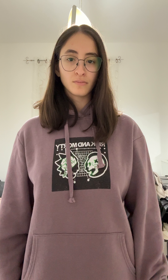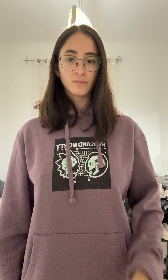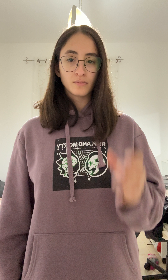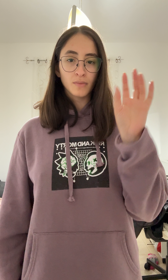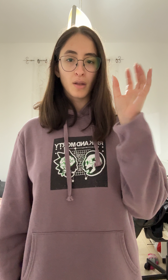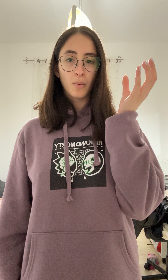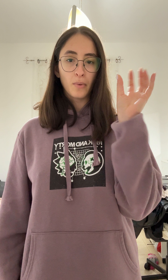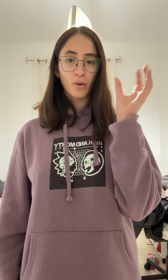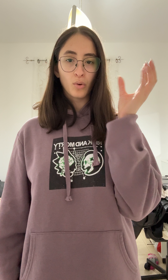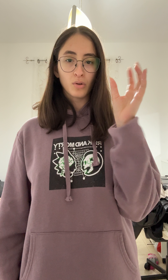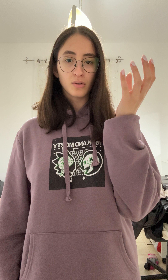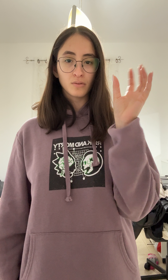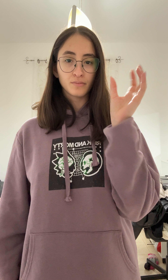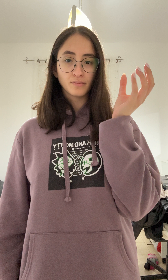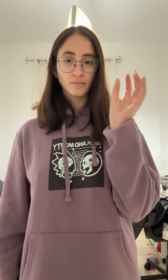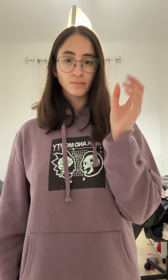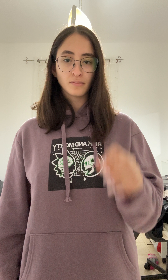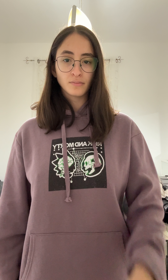פירות